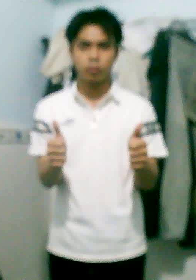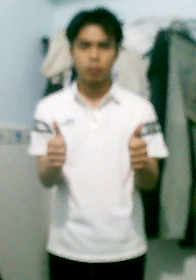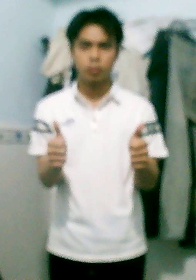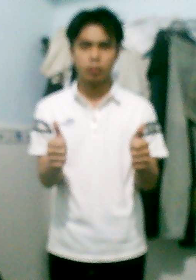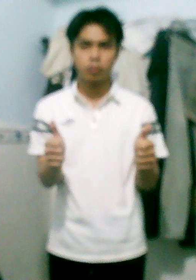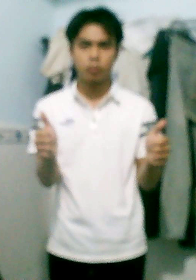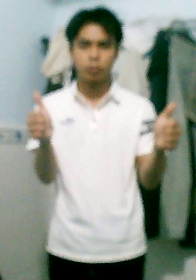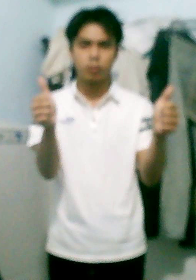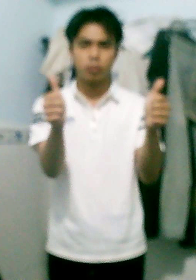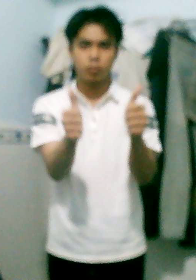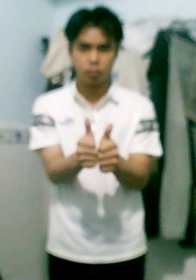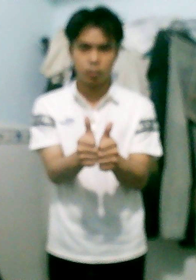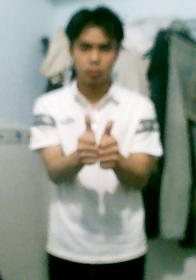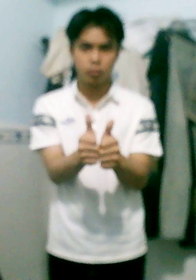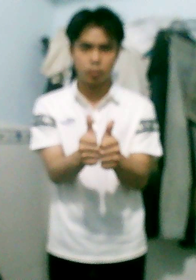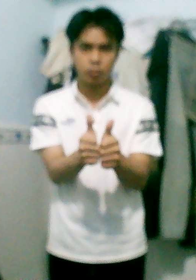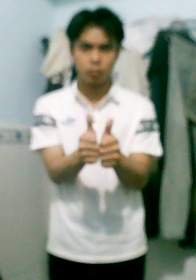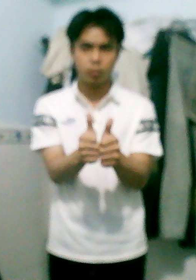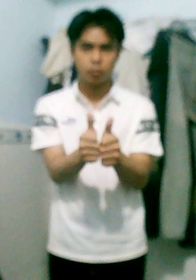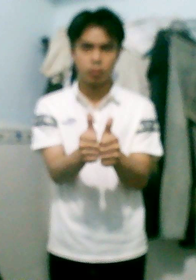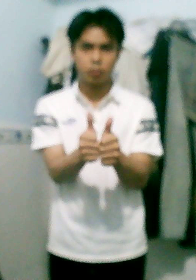voi